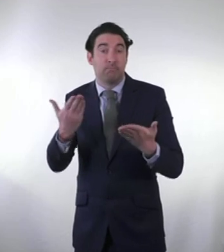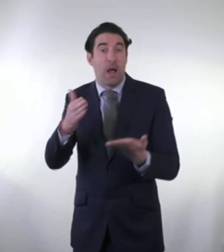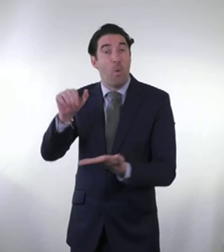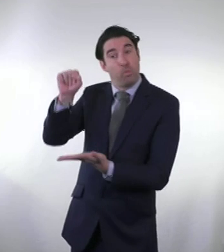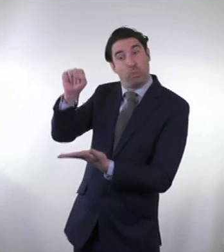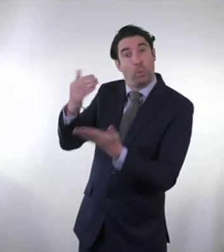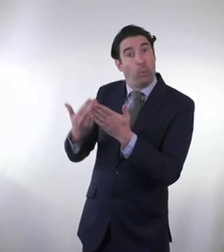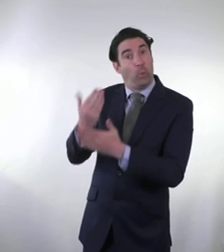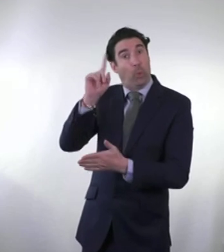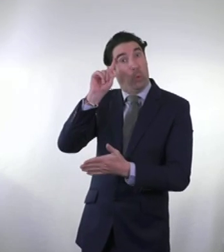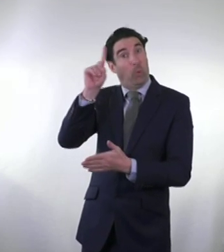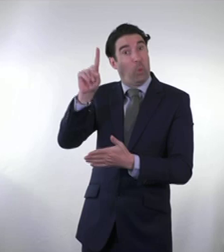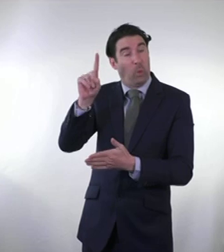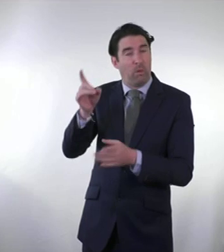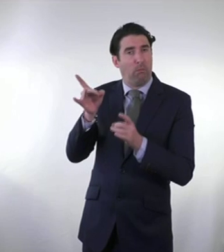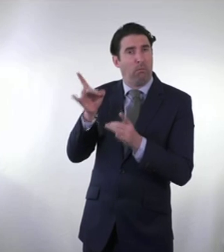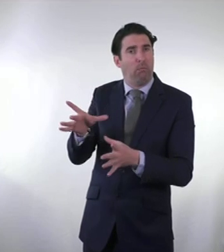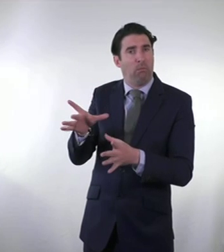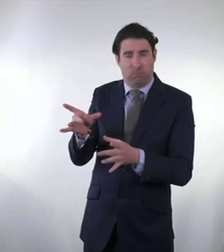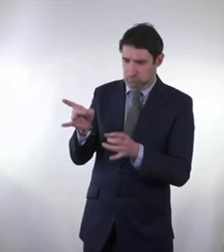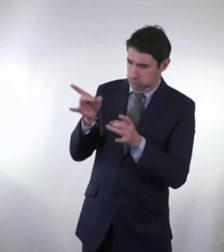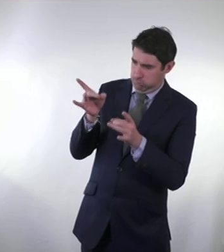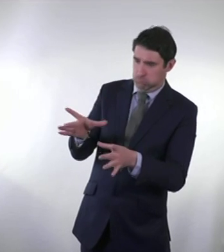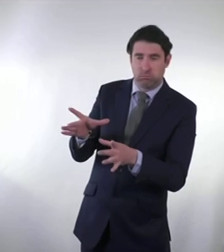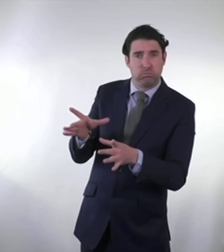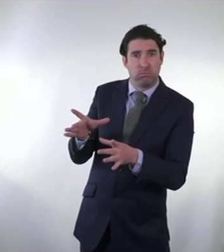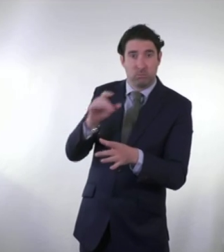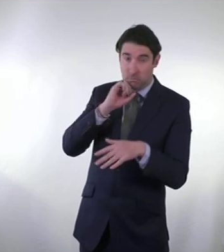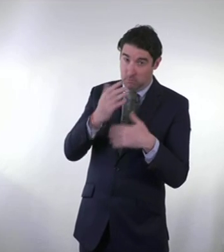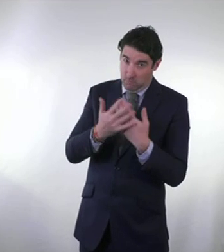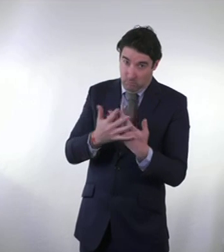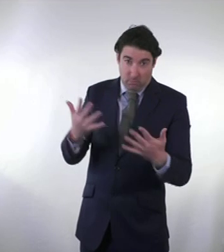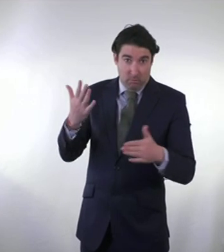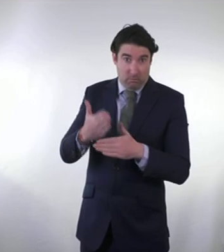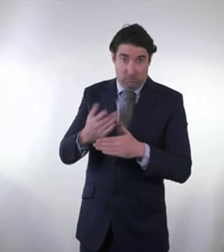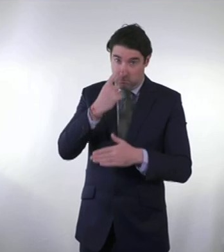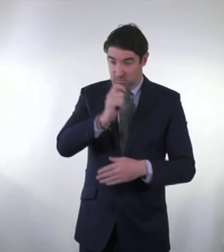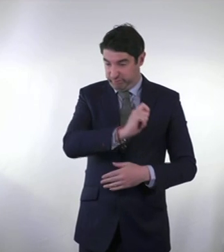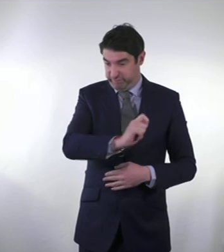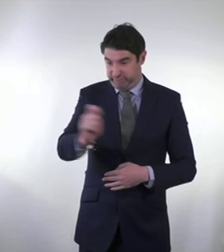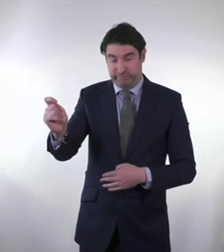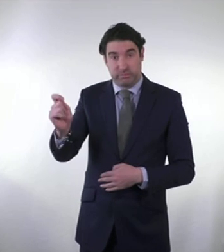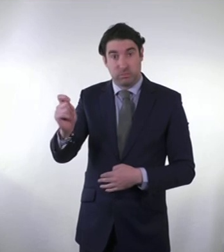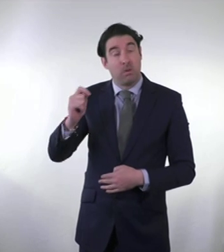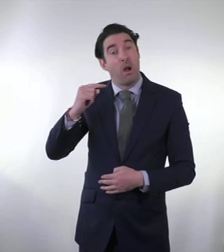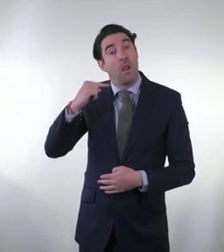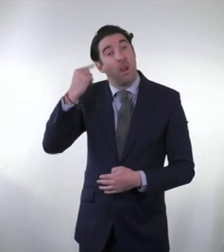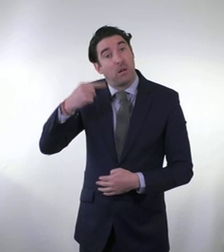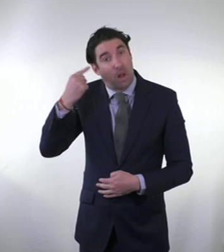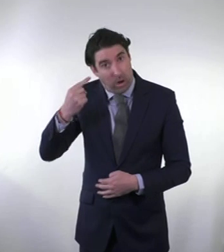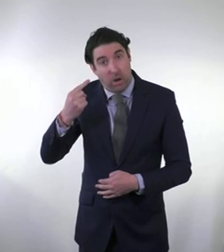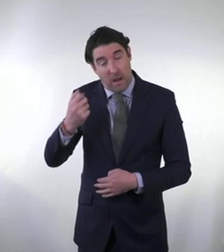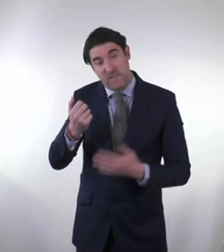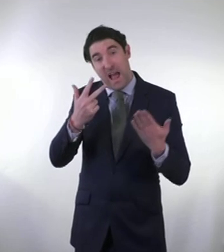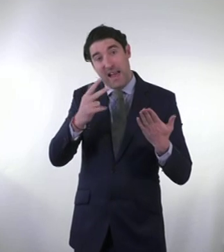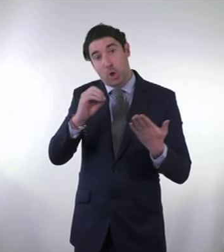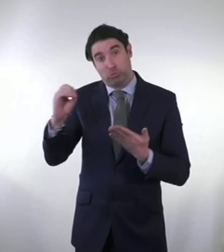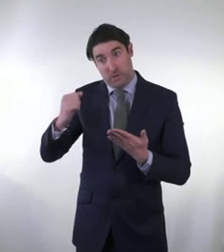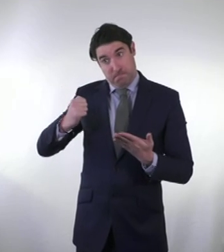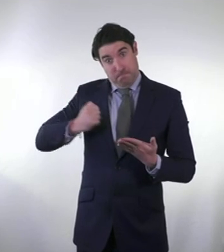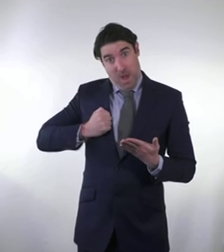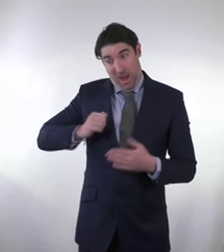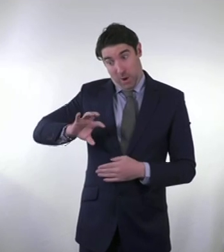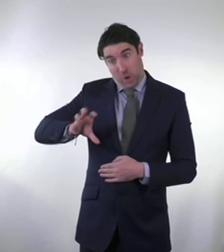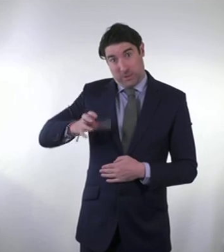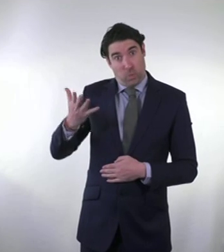Nearly 200,000 jobs in the hospitality sector across London are now at risk, including more than 800 jobs in my constituency of Lewisham East.